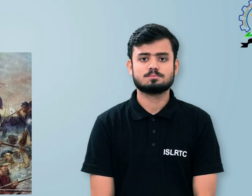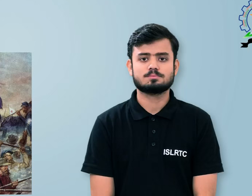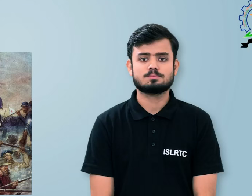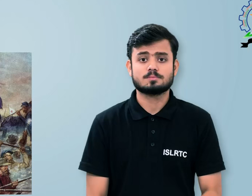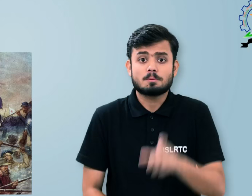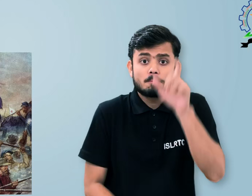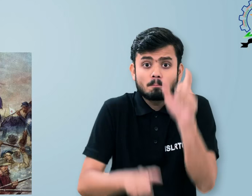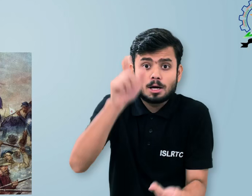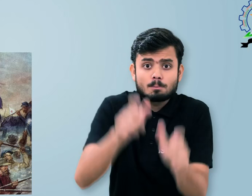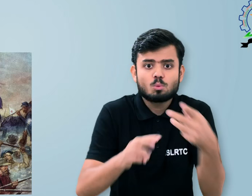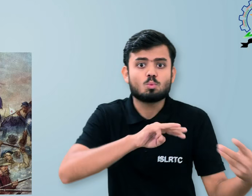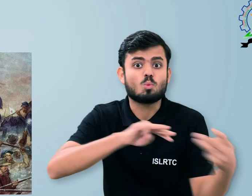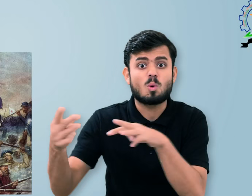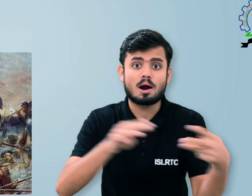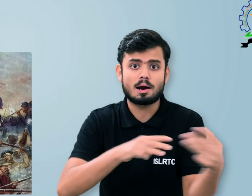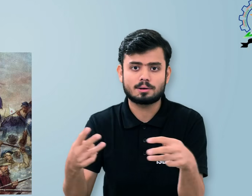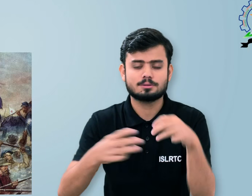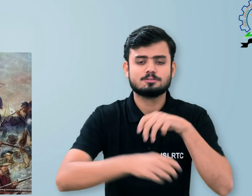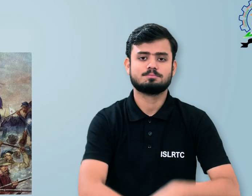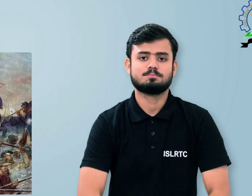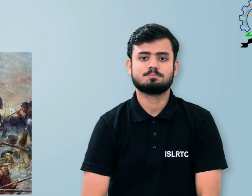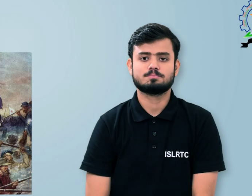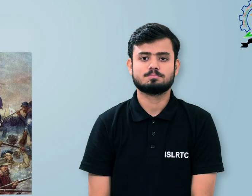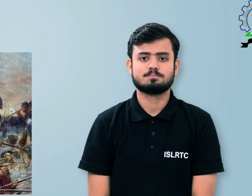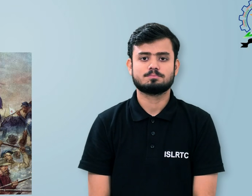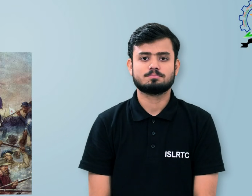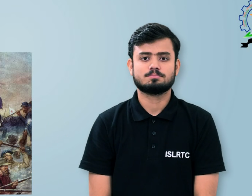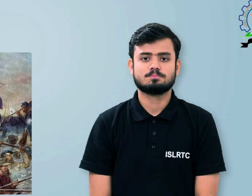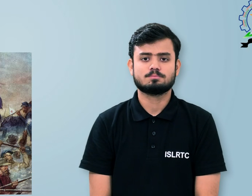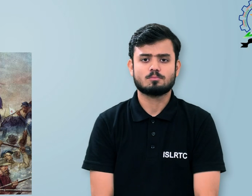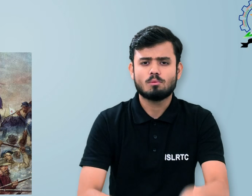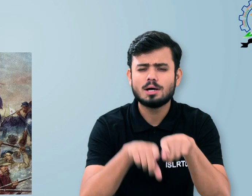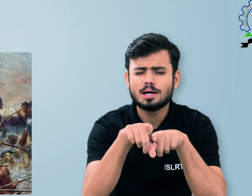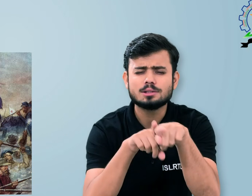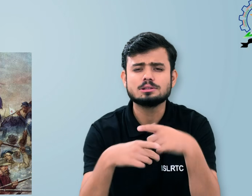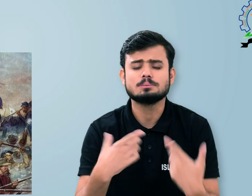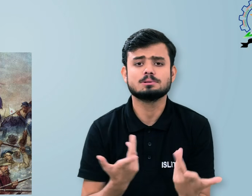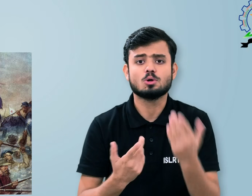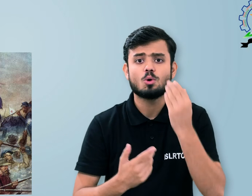Civil War